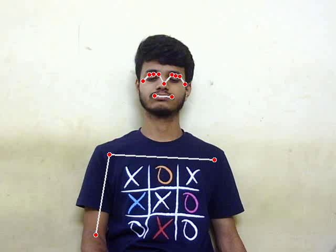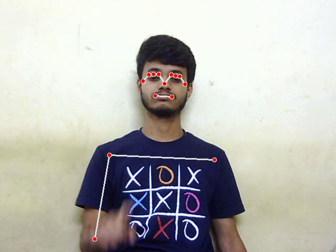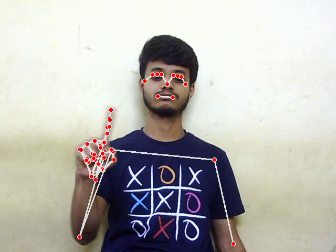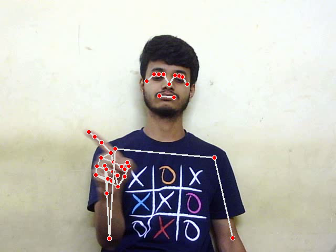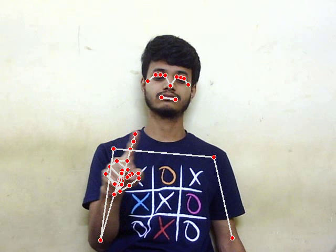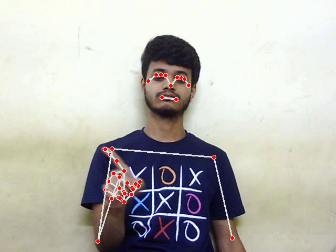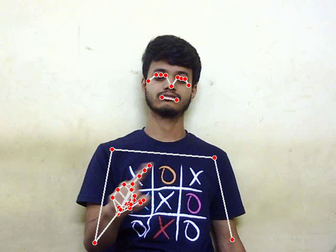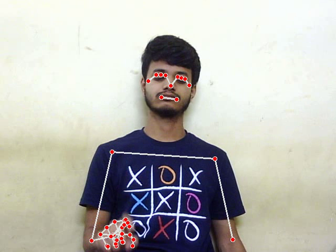where